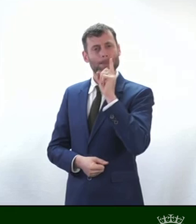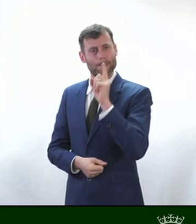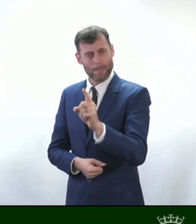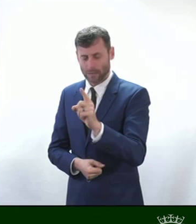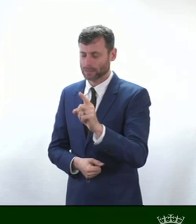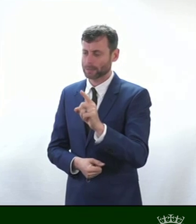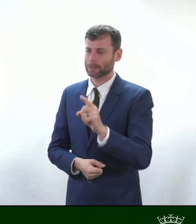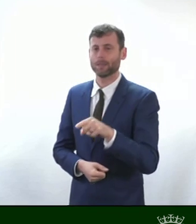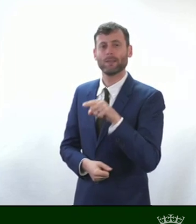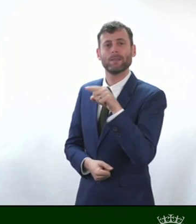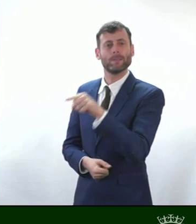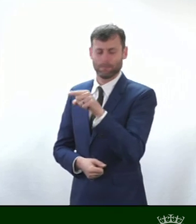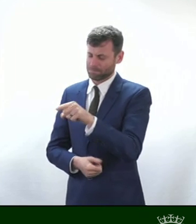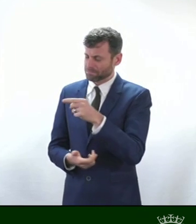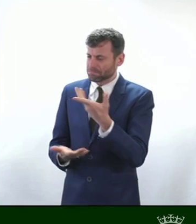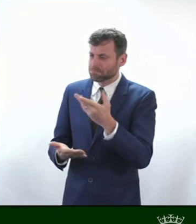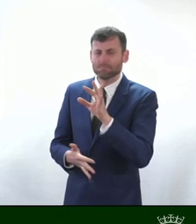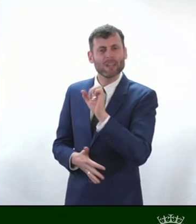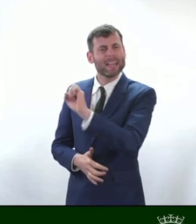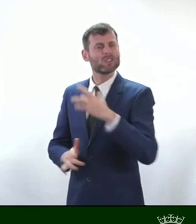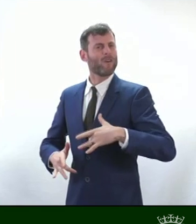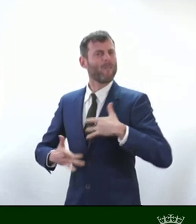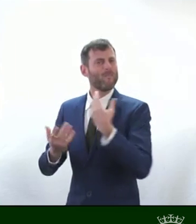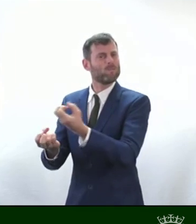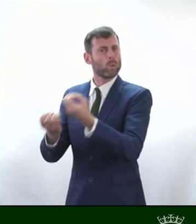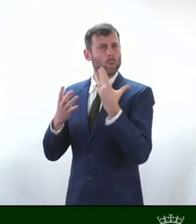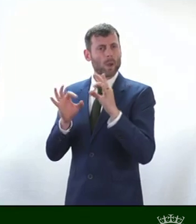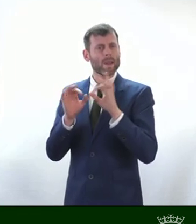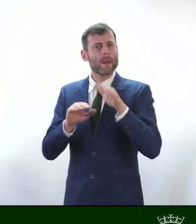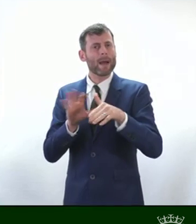His own silence on this matter has been sphinx-like.